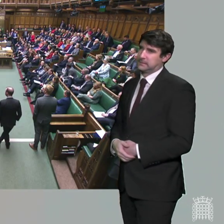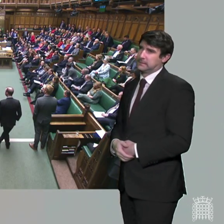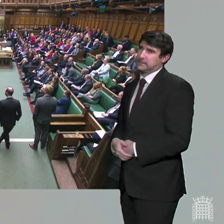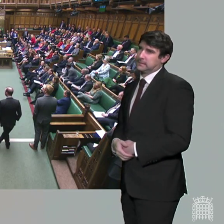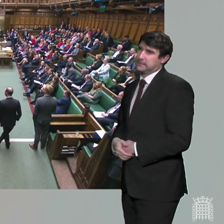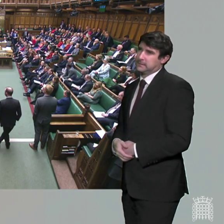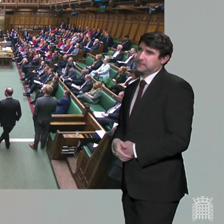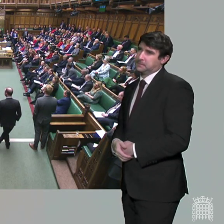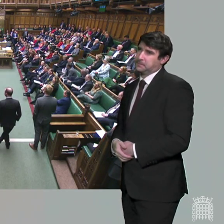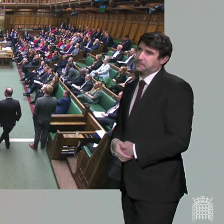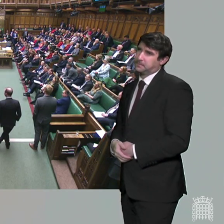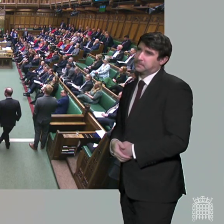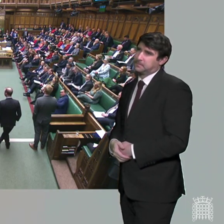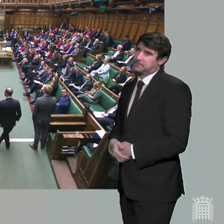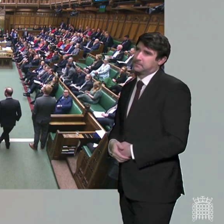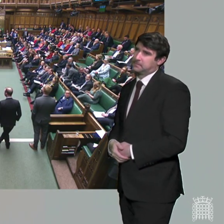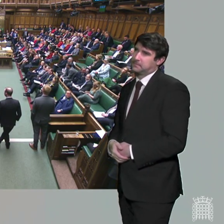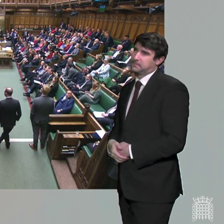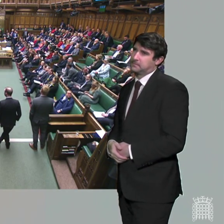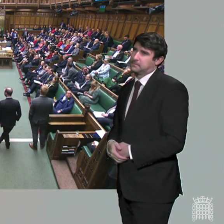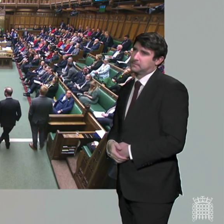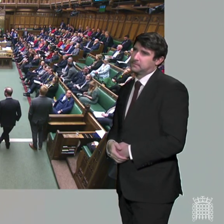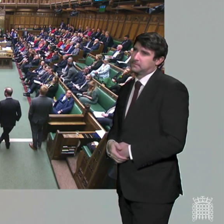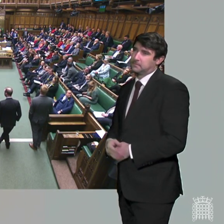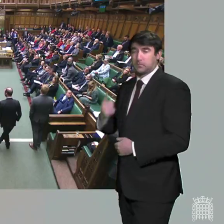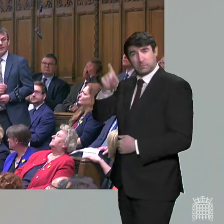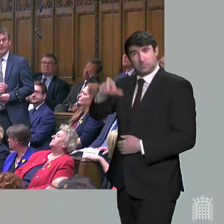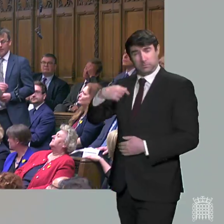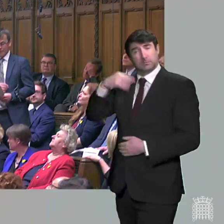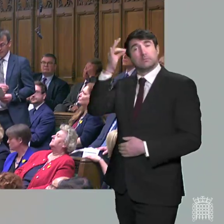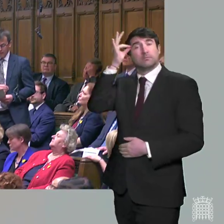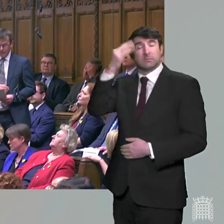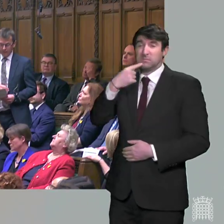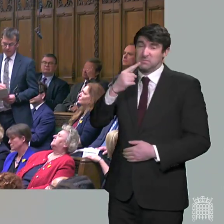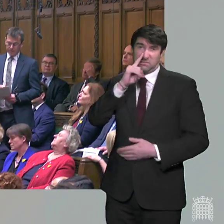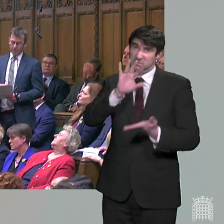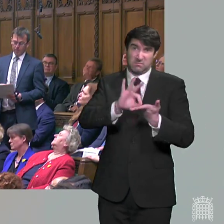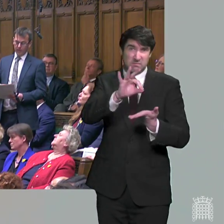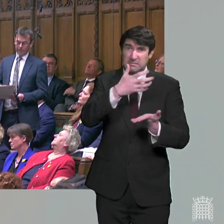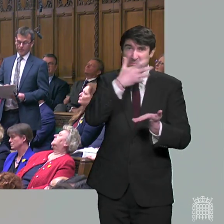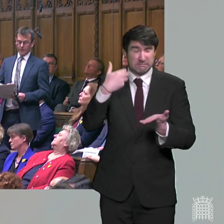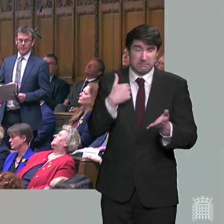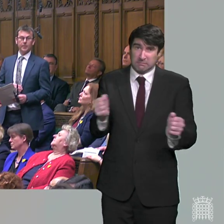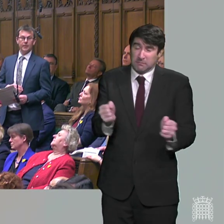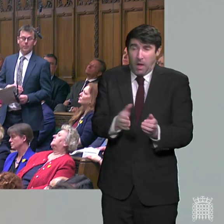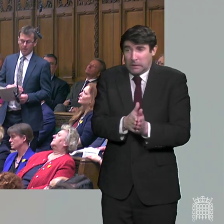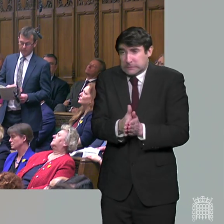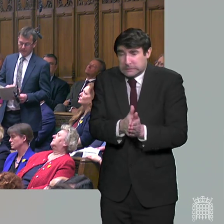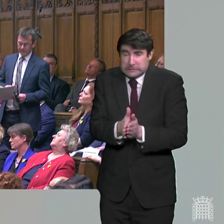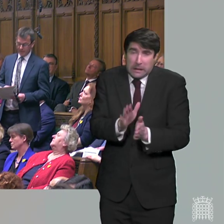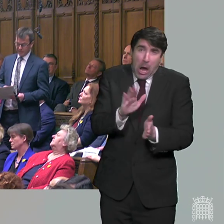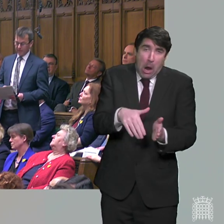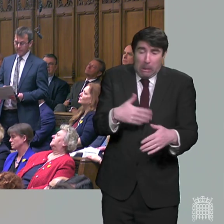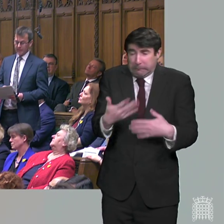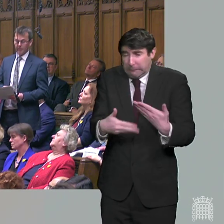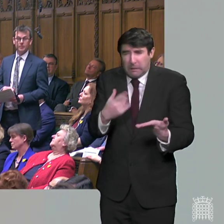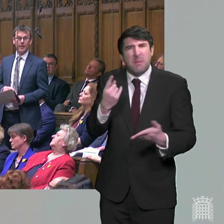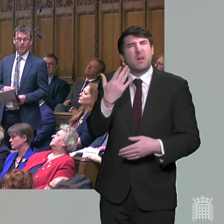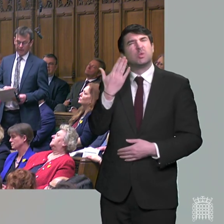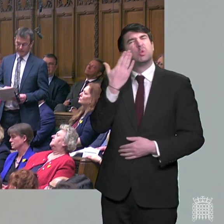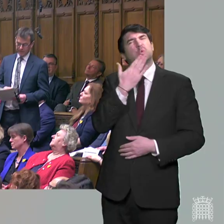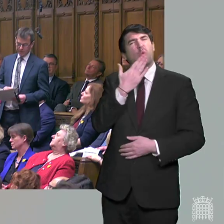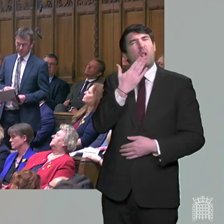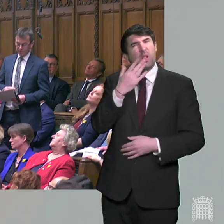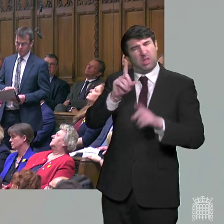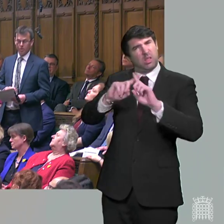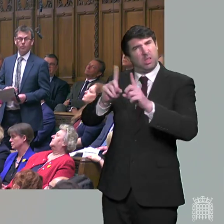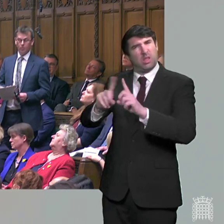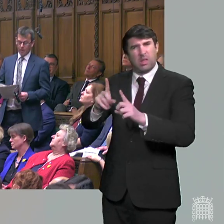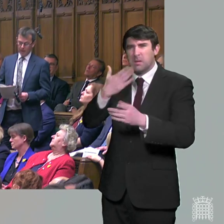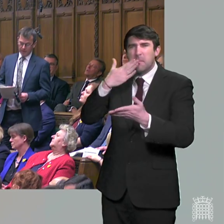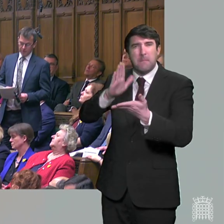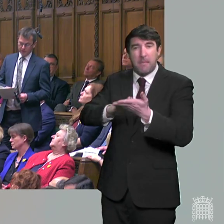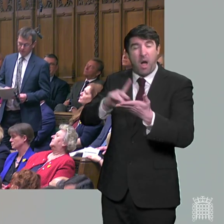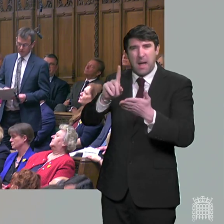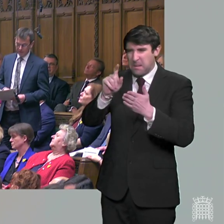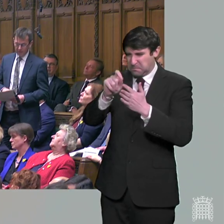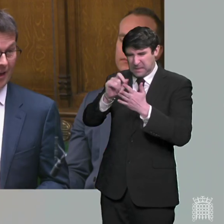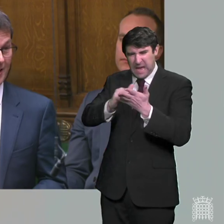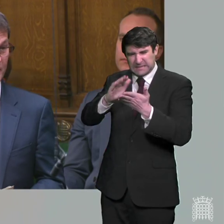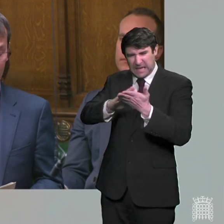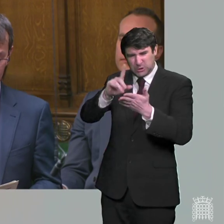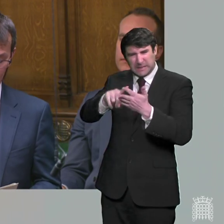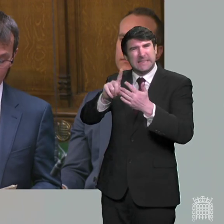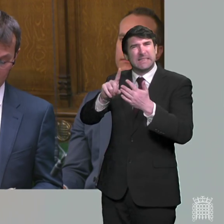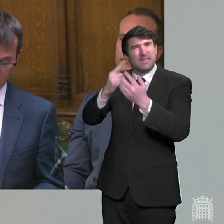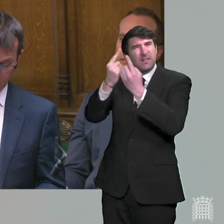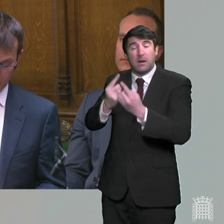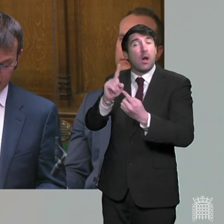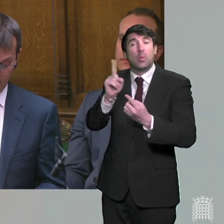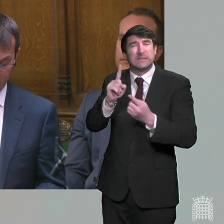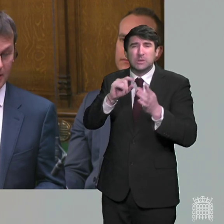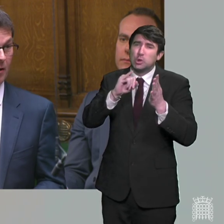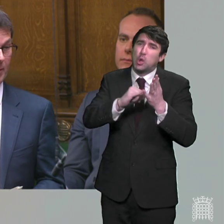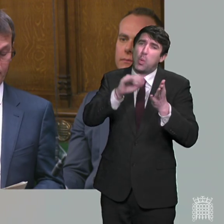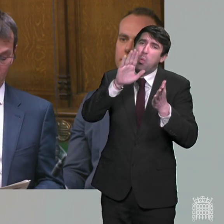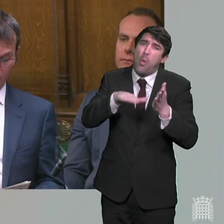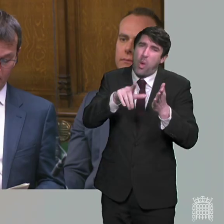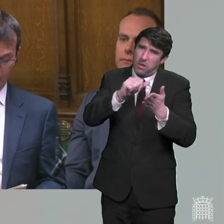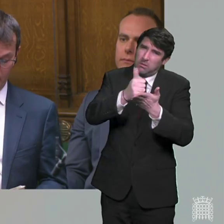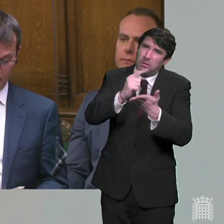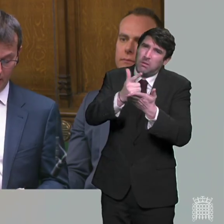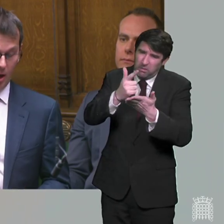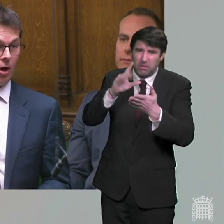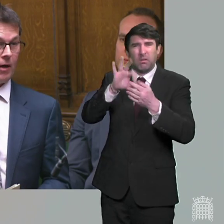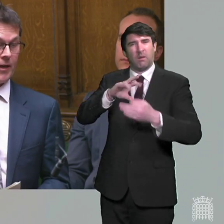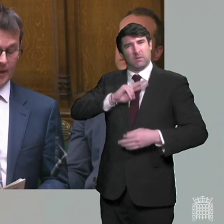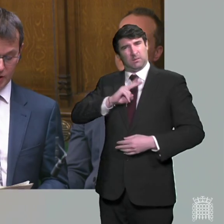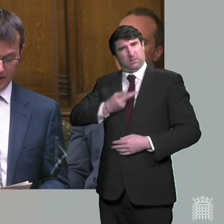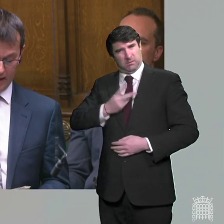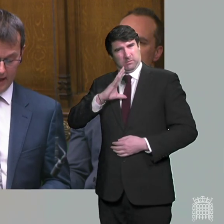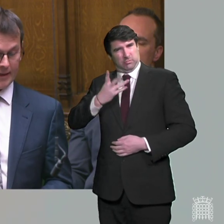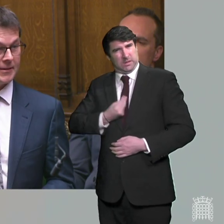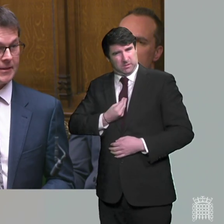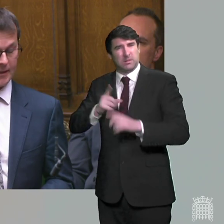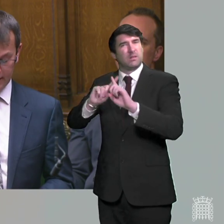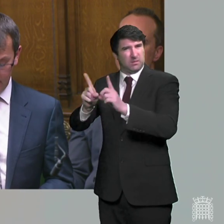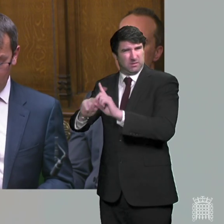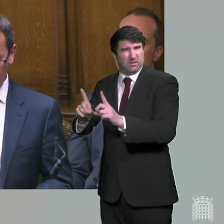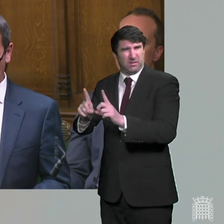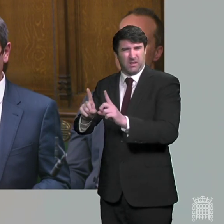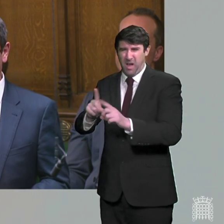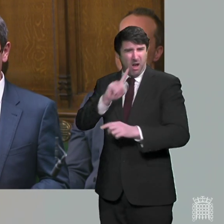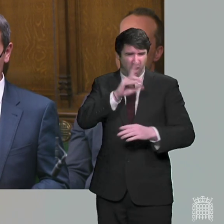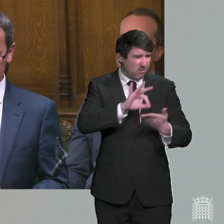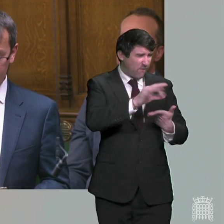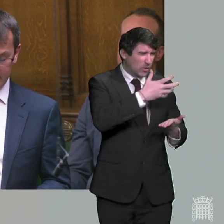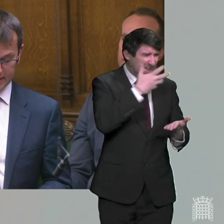A school in my constituency was complaining that it could not afford to turn the heating on, yet that school and others are spending money on PSHE materials from organisations such as Stonewall and Jigsaw that are educating our boys and girls that they may not have been born in the right body or that they may have an inner gender identity.